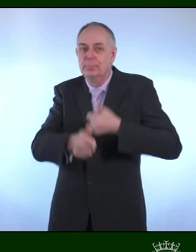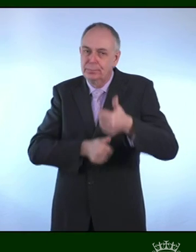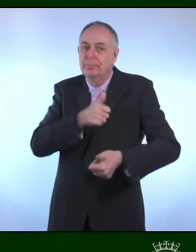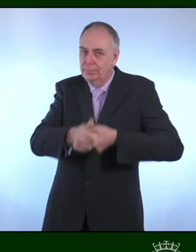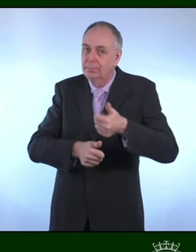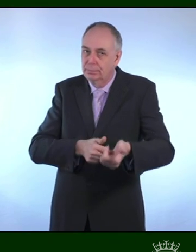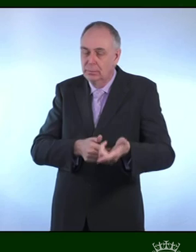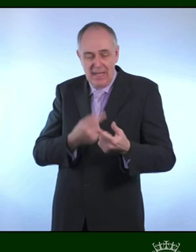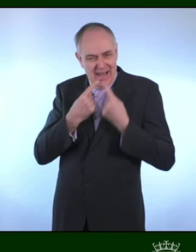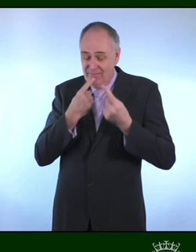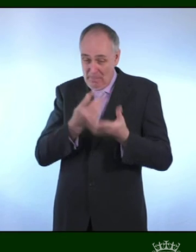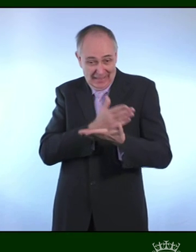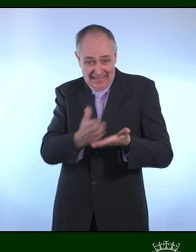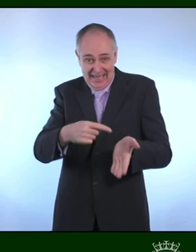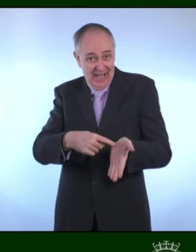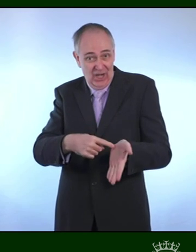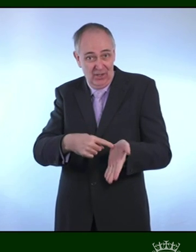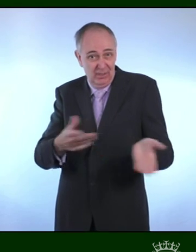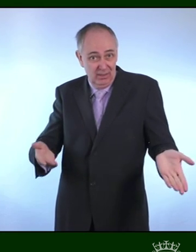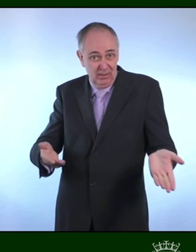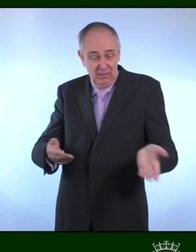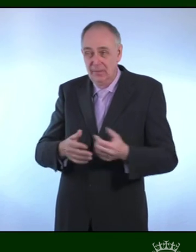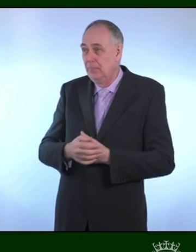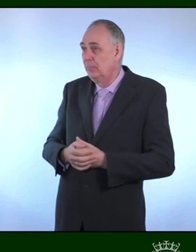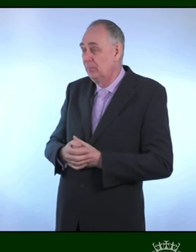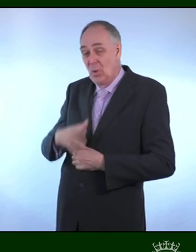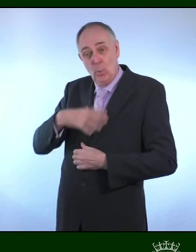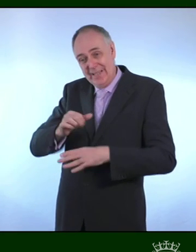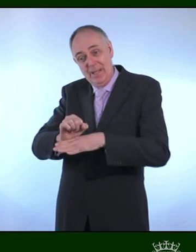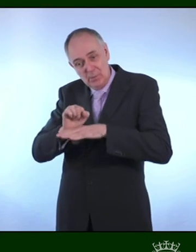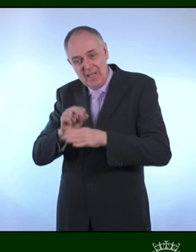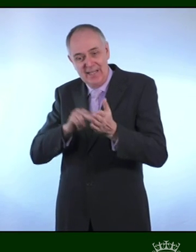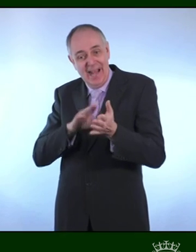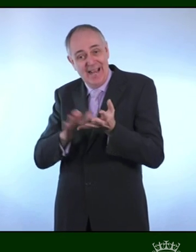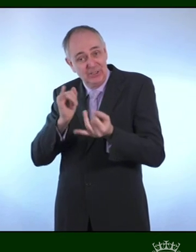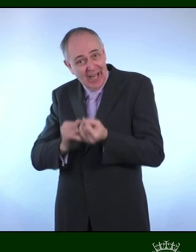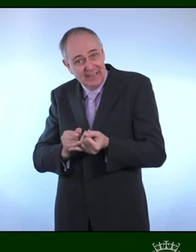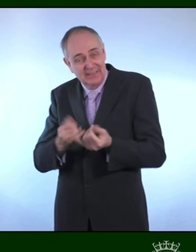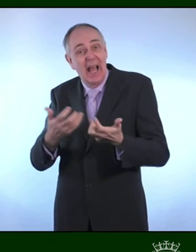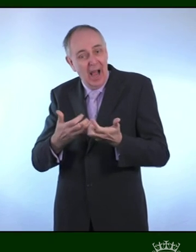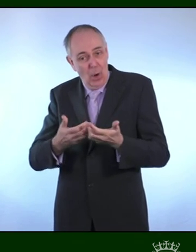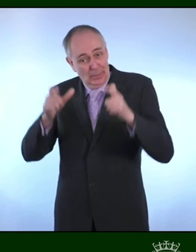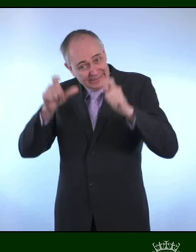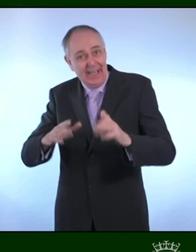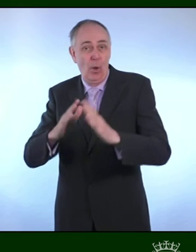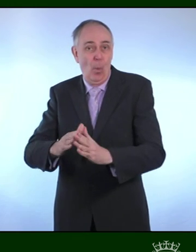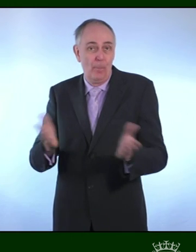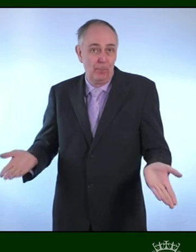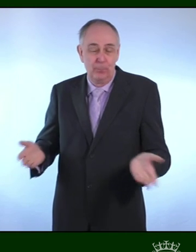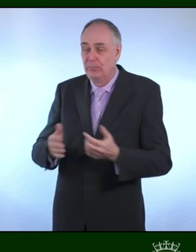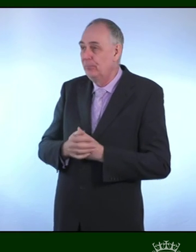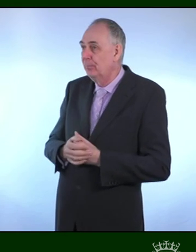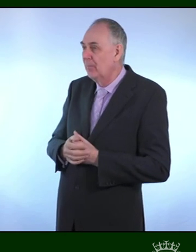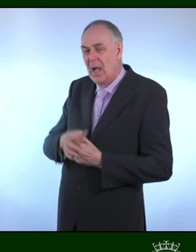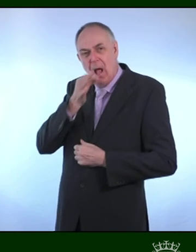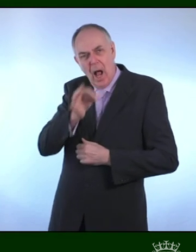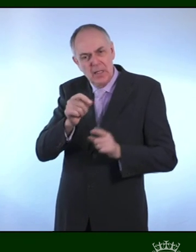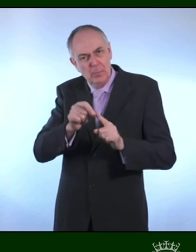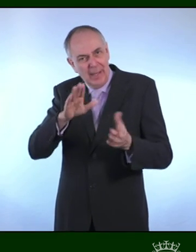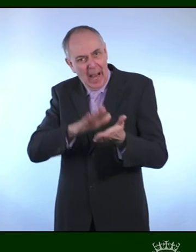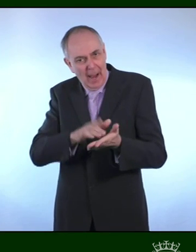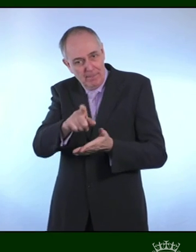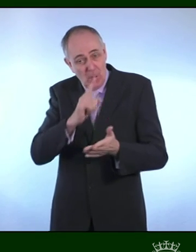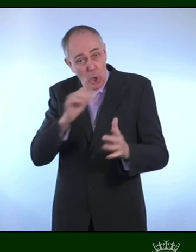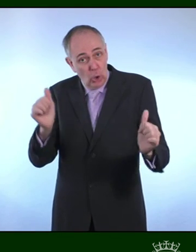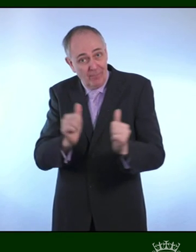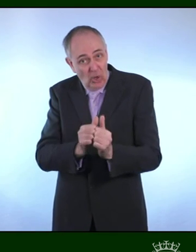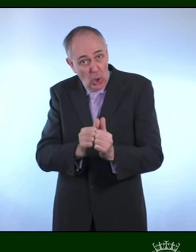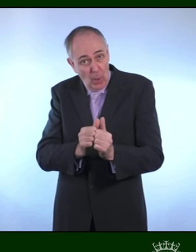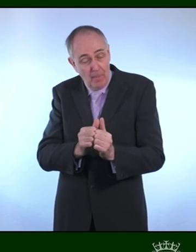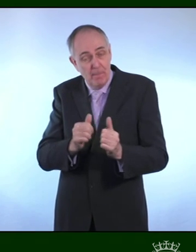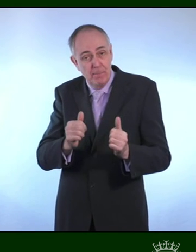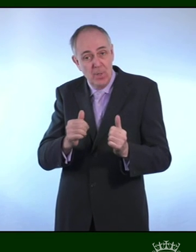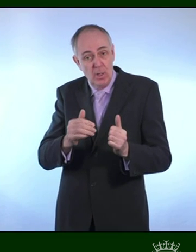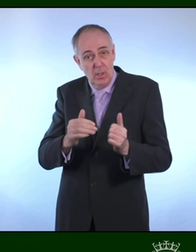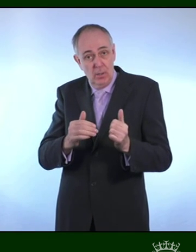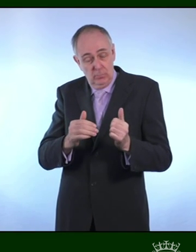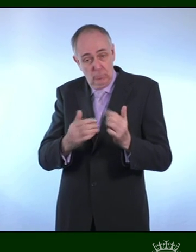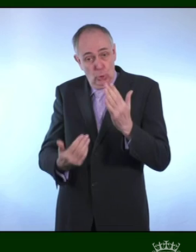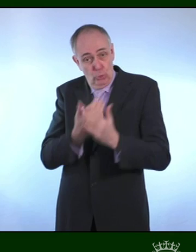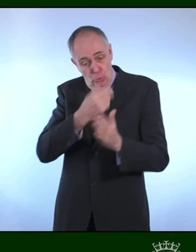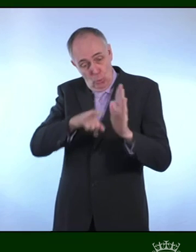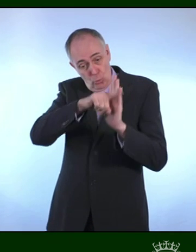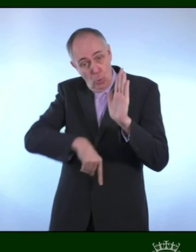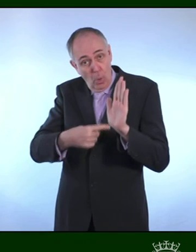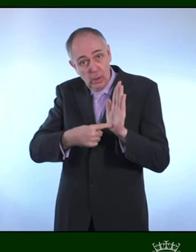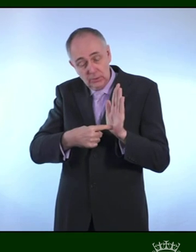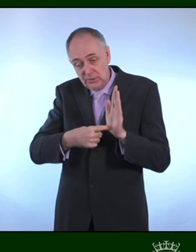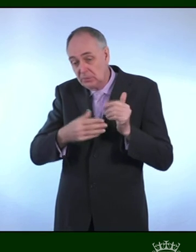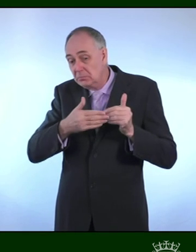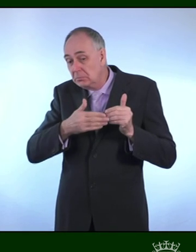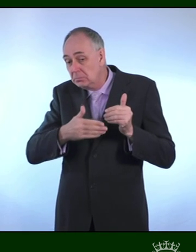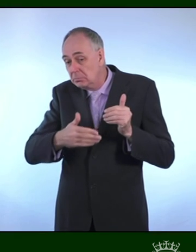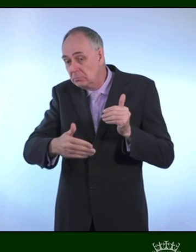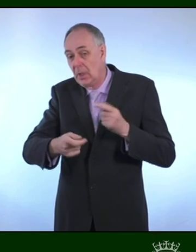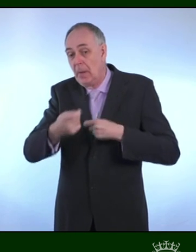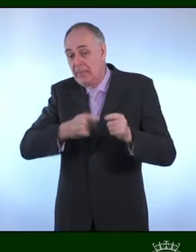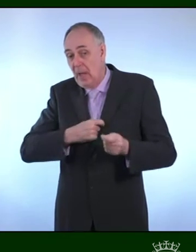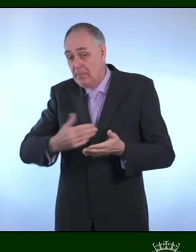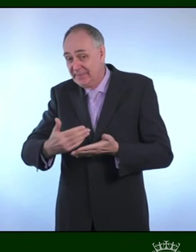We know them all very clearly: to protect the NHS and to save lives by staying at home.Will the Prime Minister confirm that he will lift the measures imposed at the earliest possible opportunity, once he knows that our nation is safe?